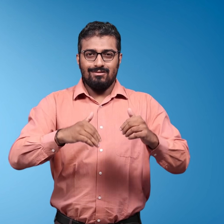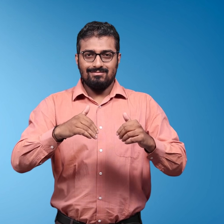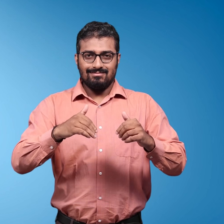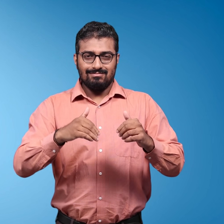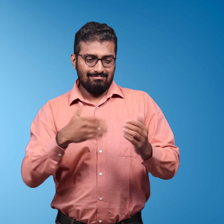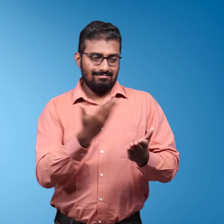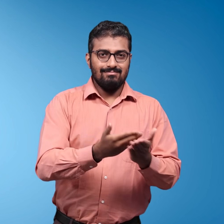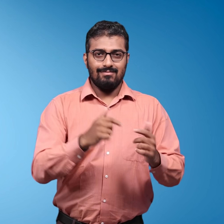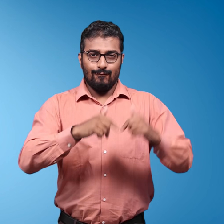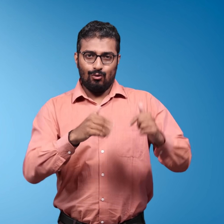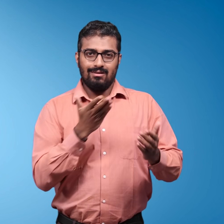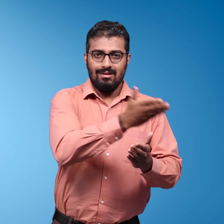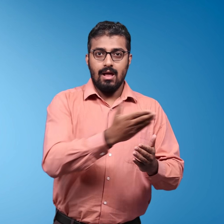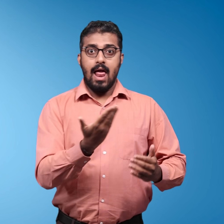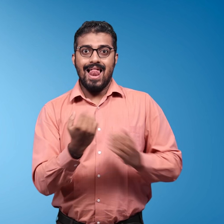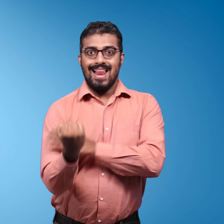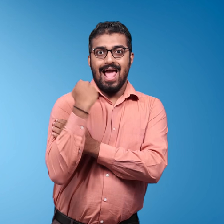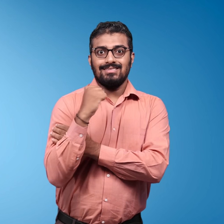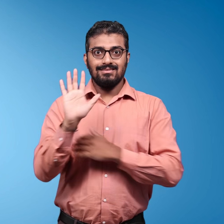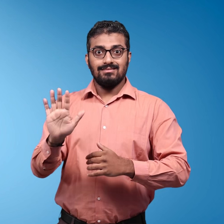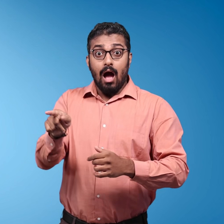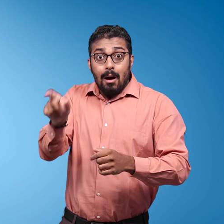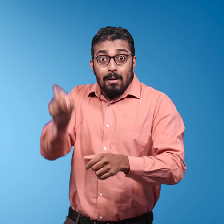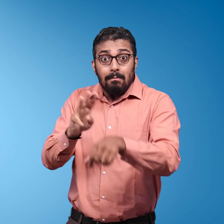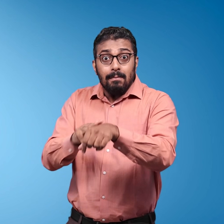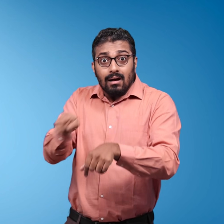is a member of the Gram Sabha